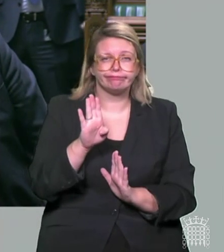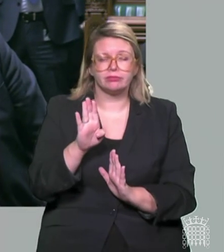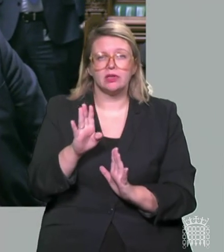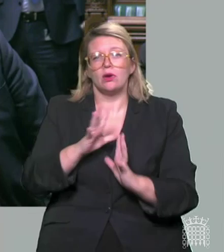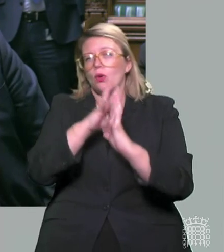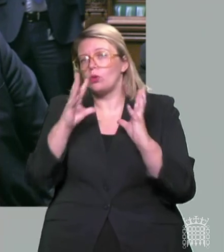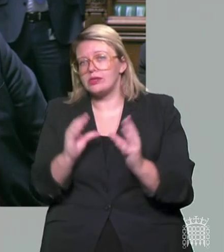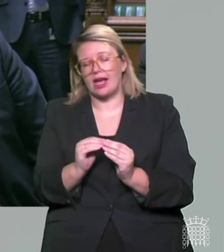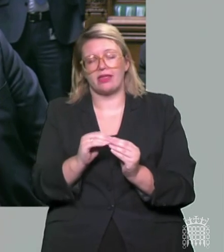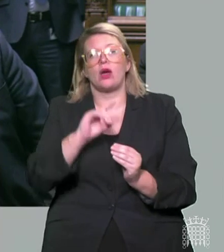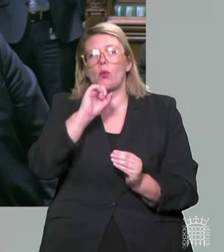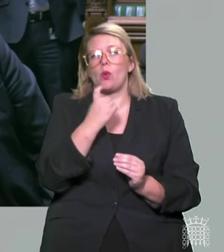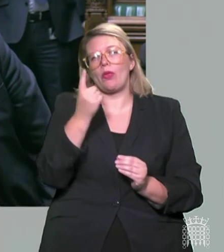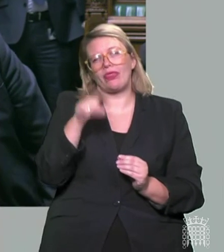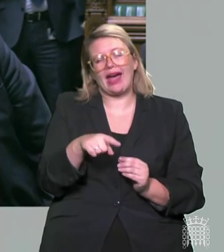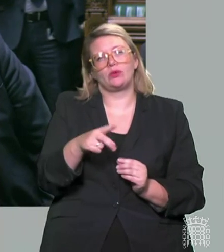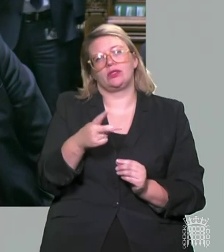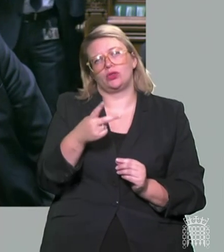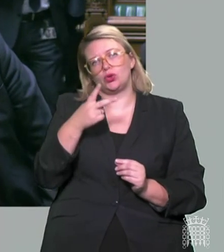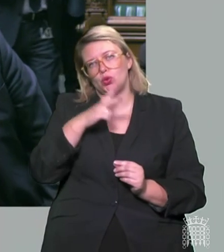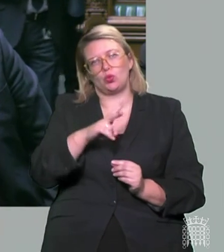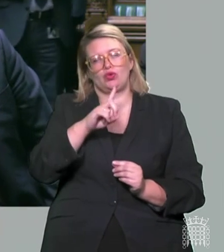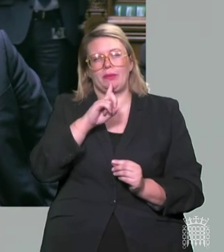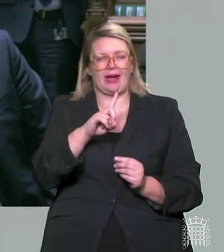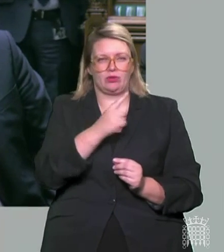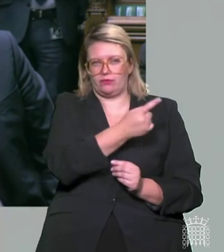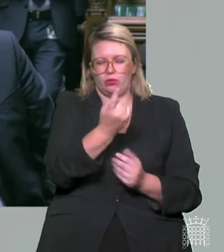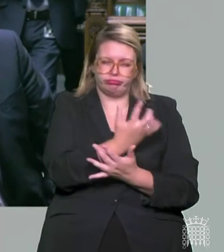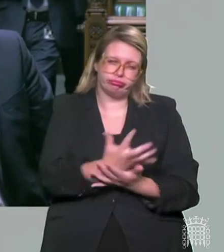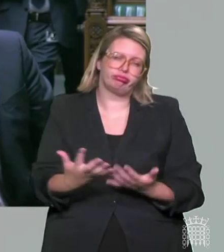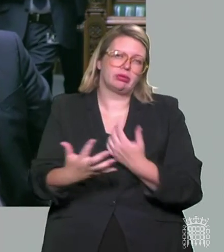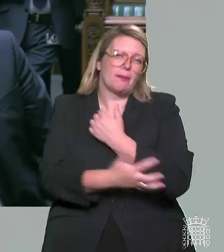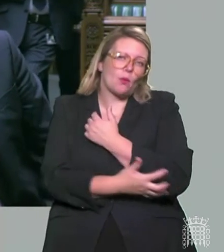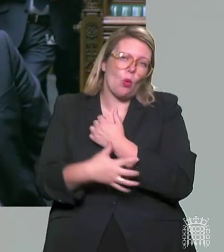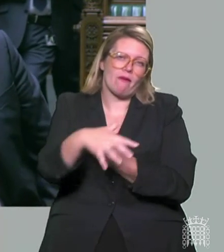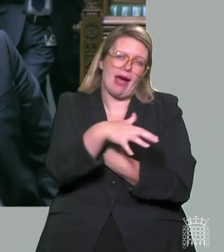to 8 million of the poorest and most vulnerable families in this country.